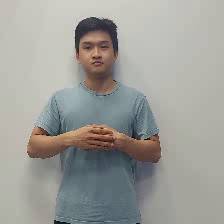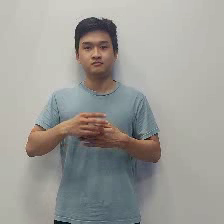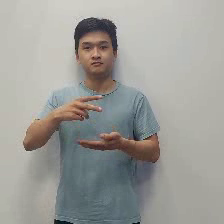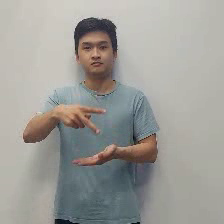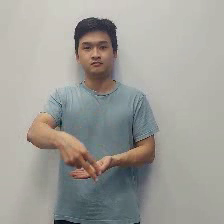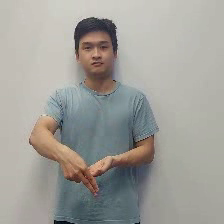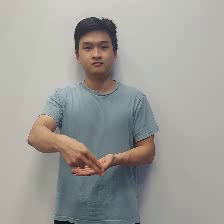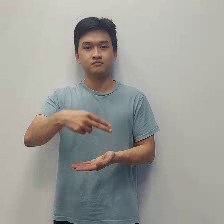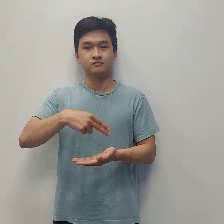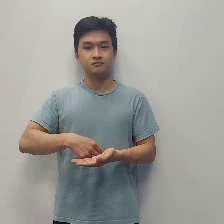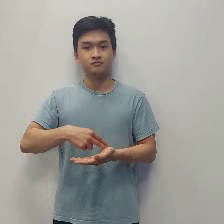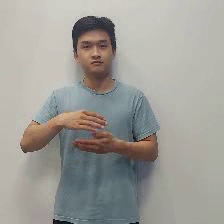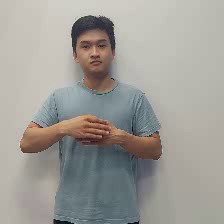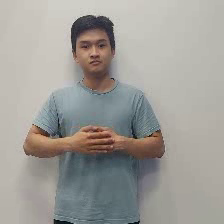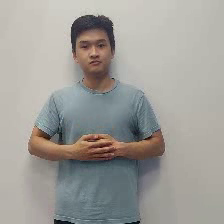Thức ăn